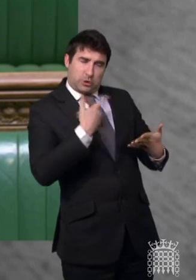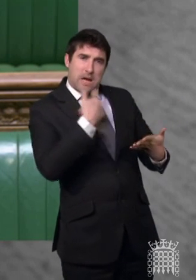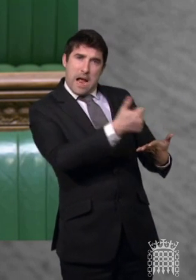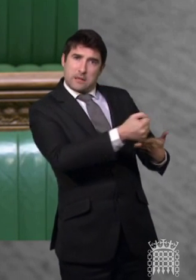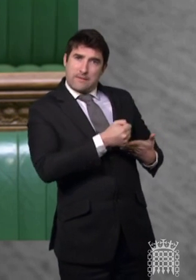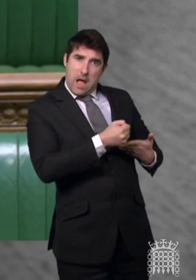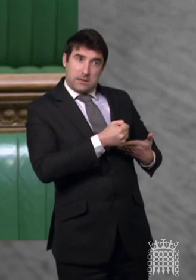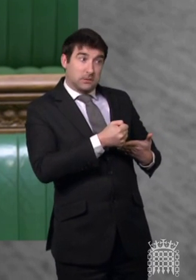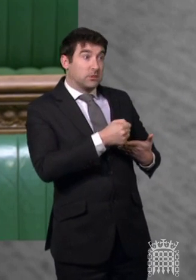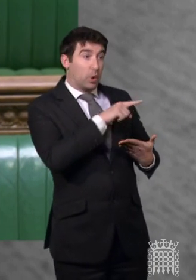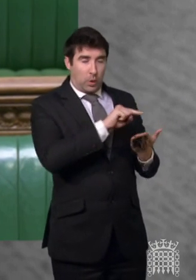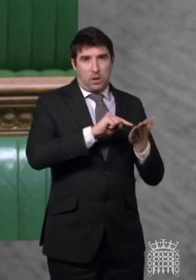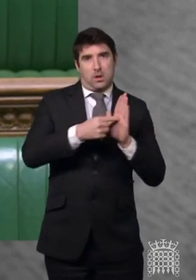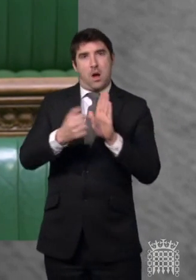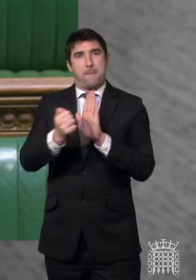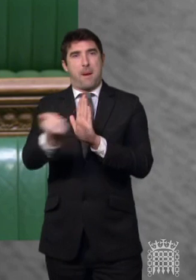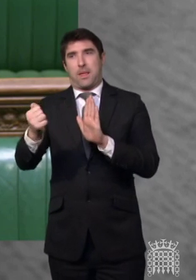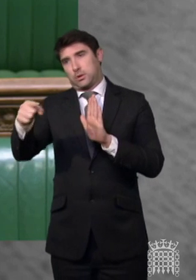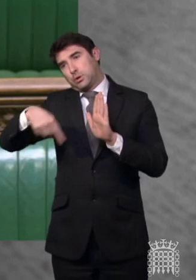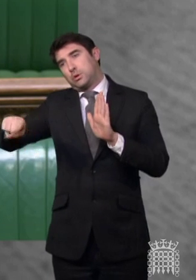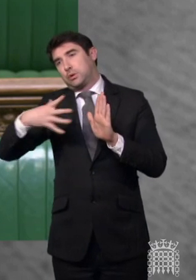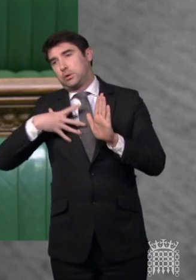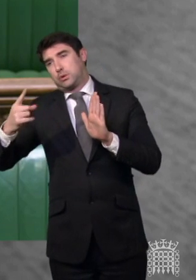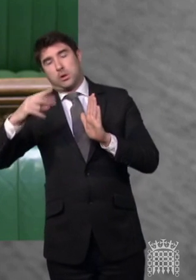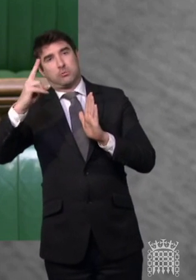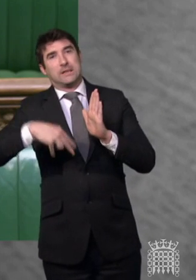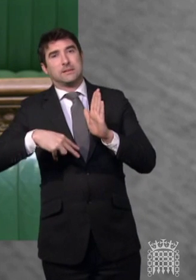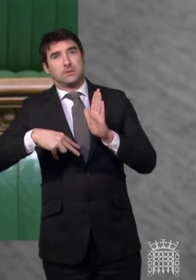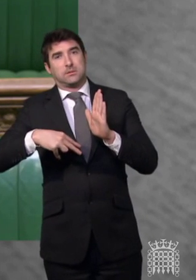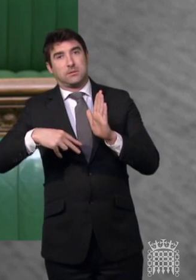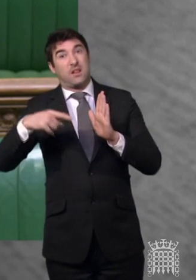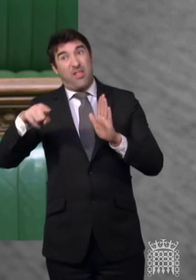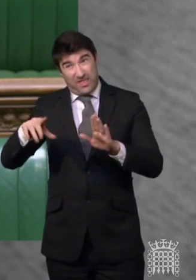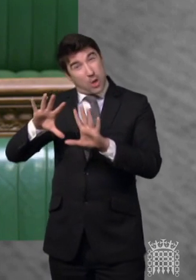This is a global crisis, but let us be clear: this is a national emergency.